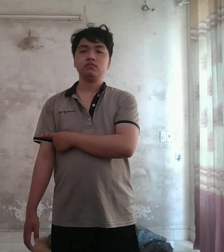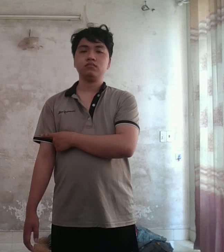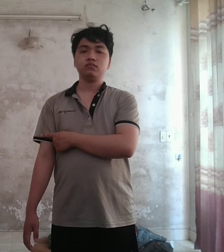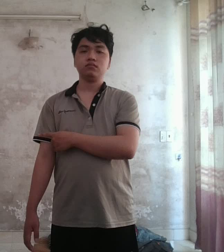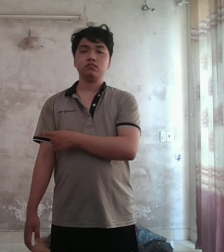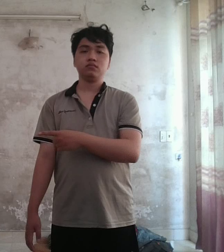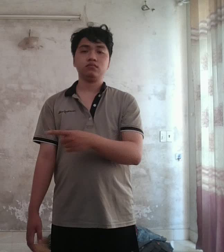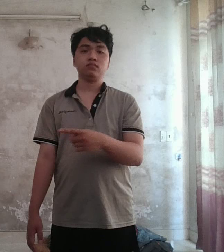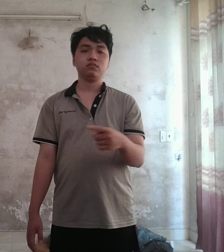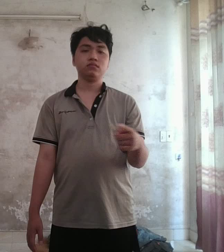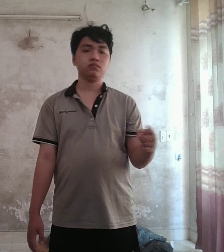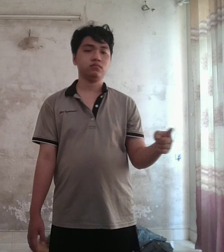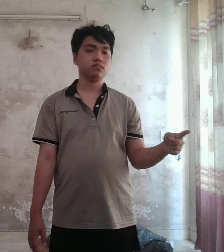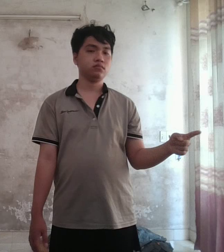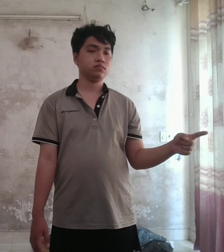cac ban